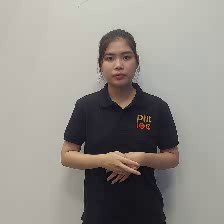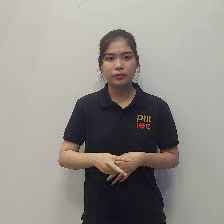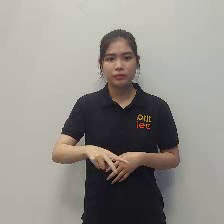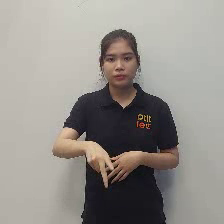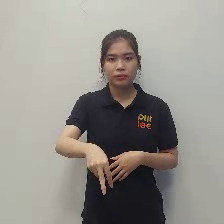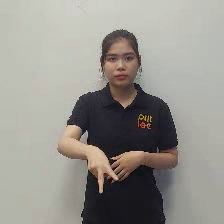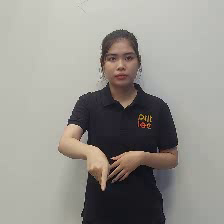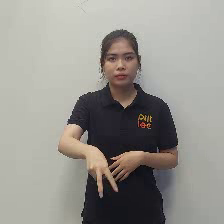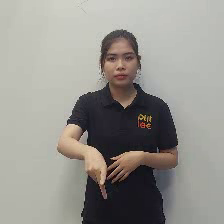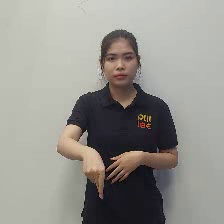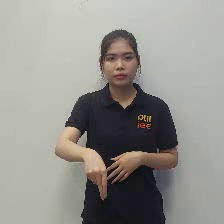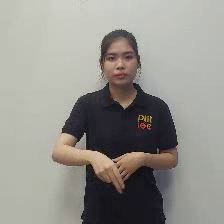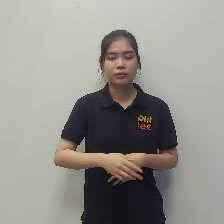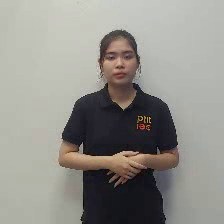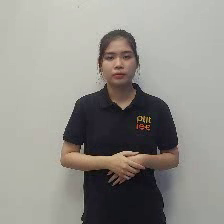Đi